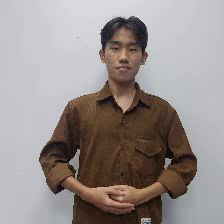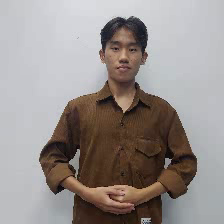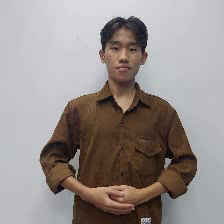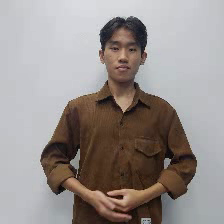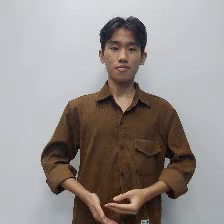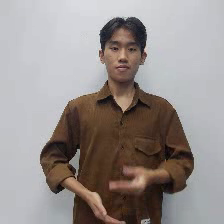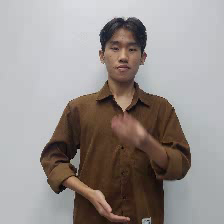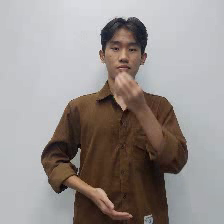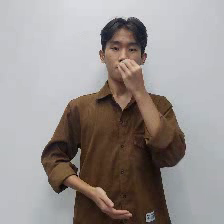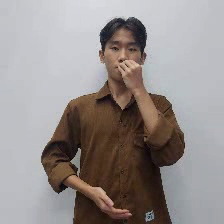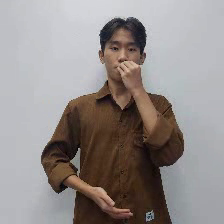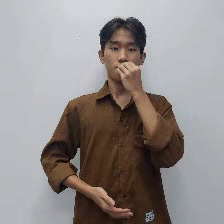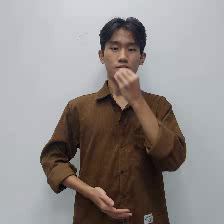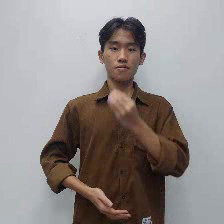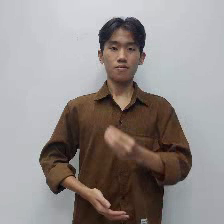Ăn